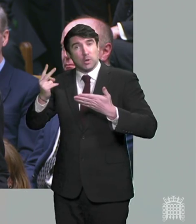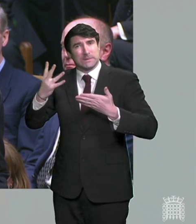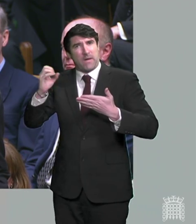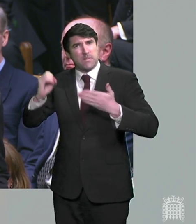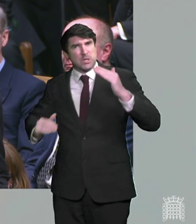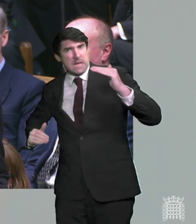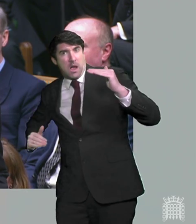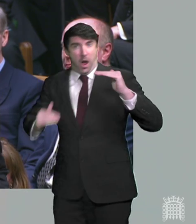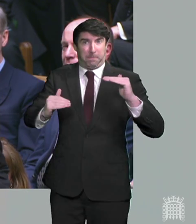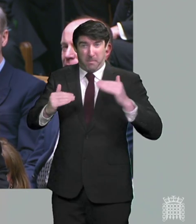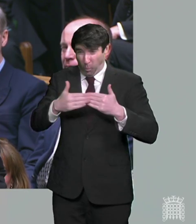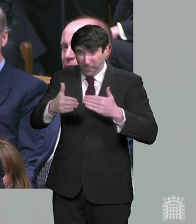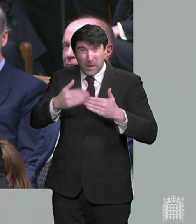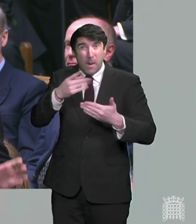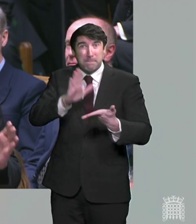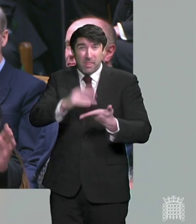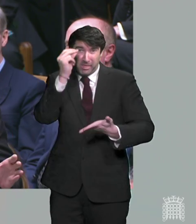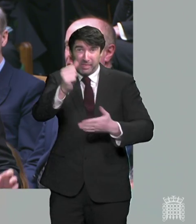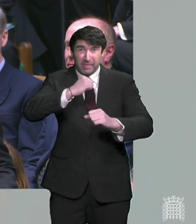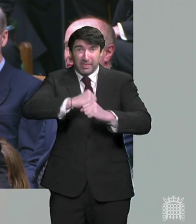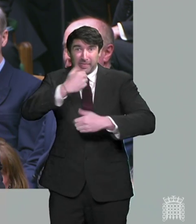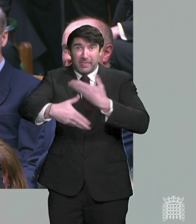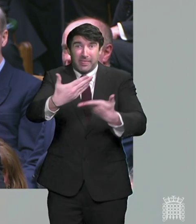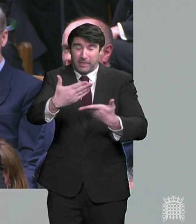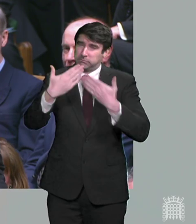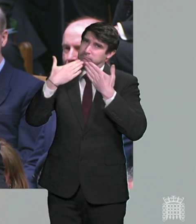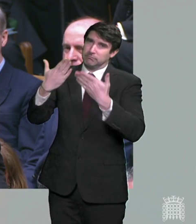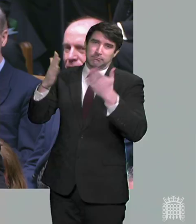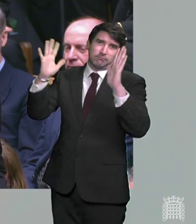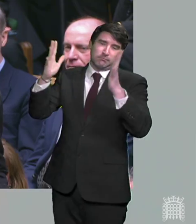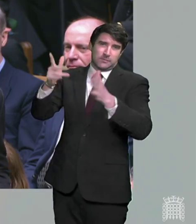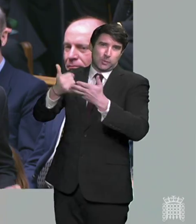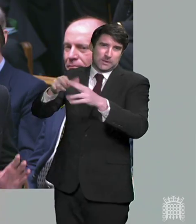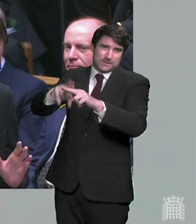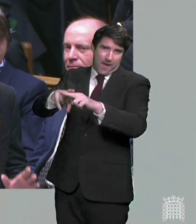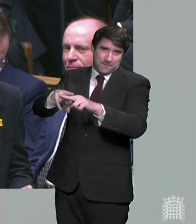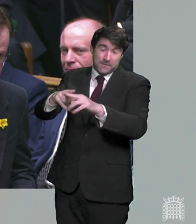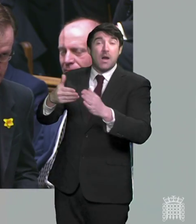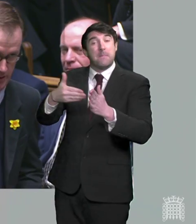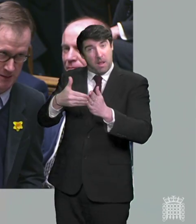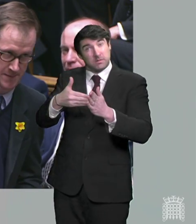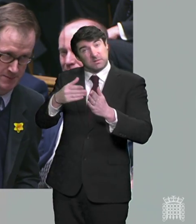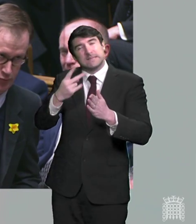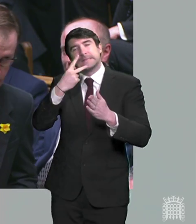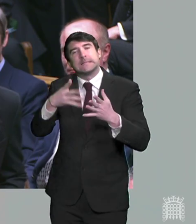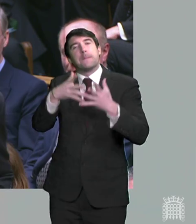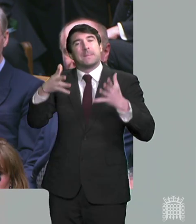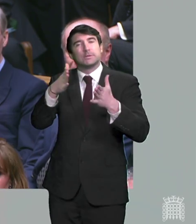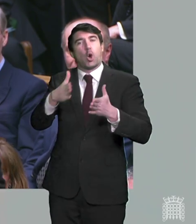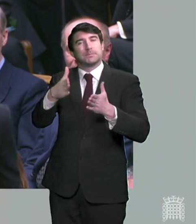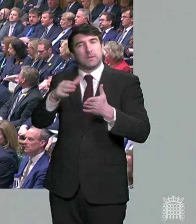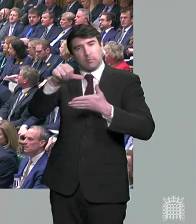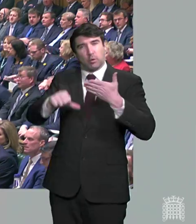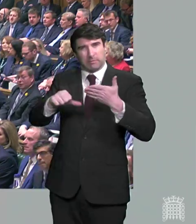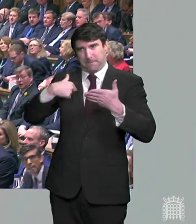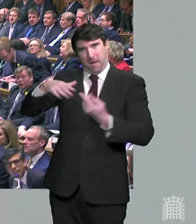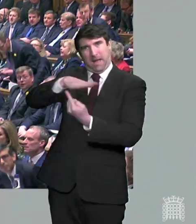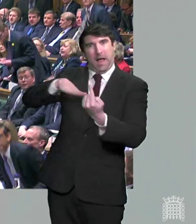Will he further reaffirm the Government’s commitment to the redevelopment of the Queen’s Medical Centre and Nottingham City Hospital, the second biggest hospital investment programme in the country?